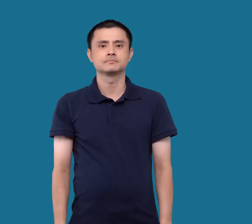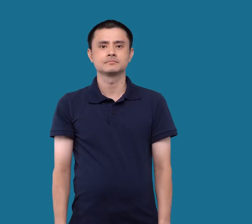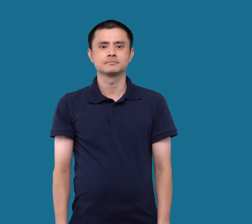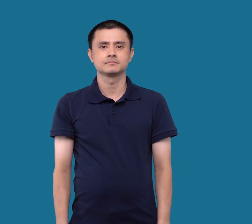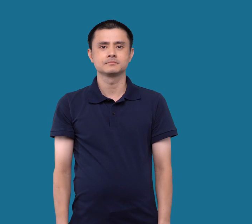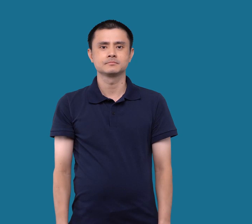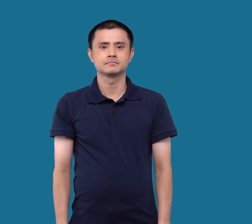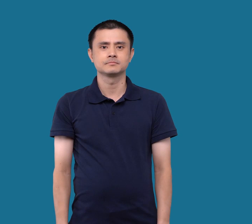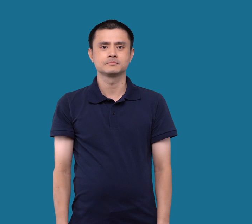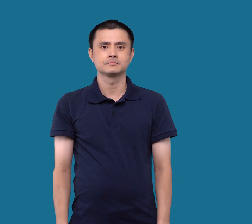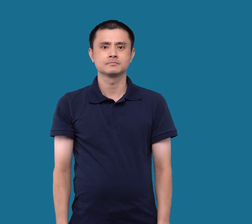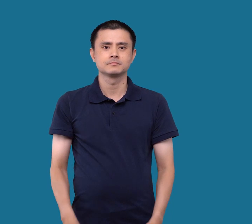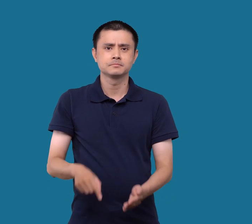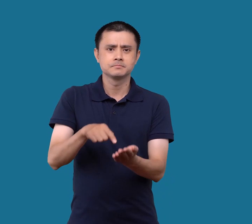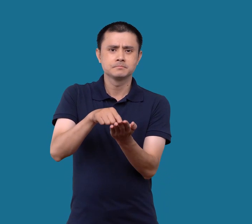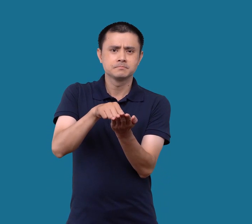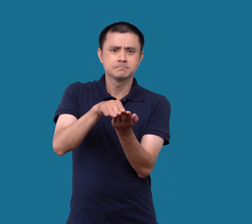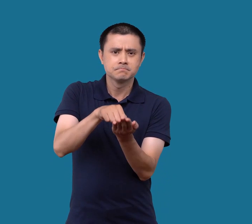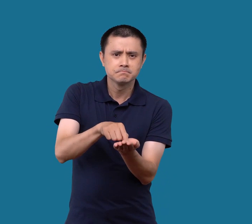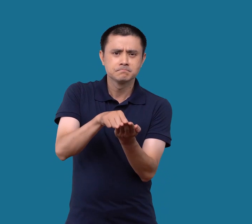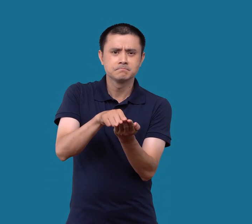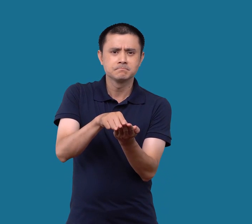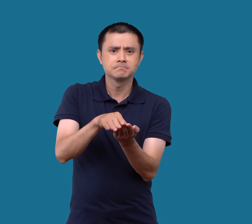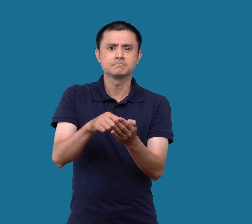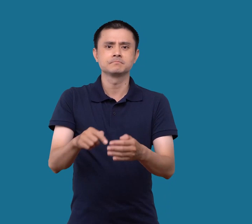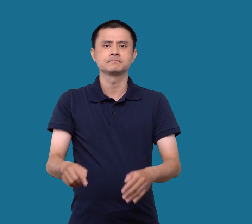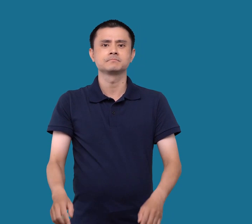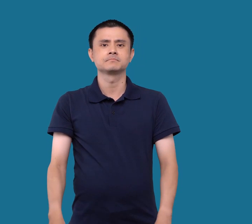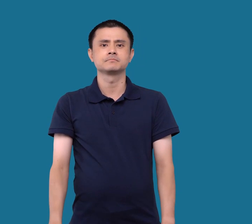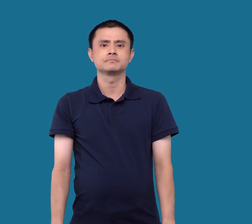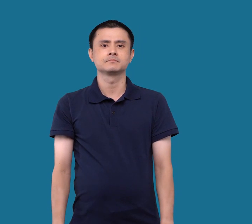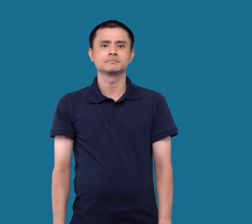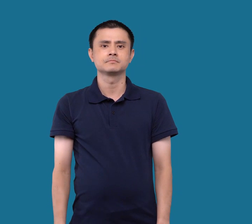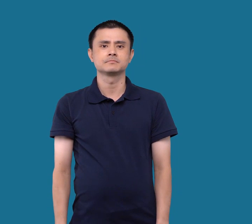ấn